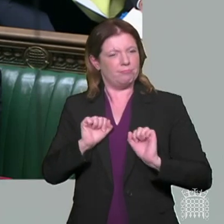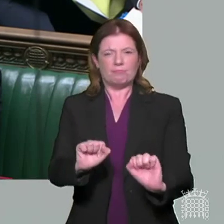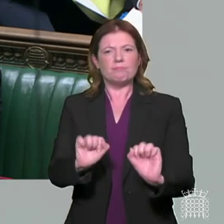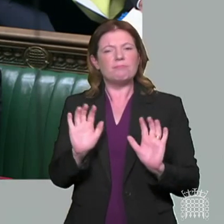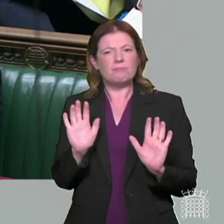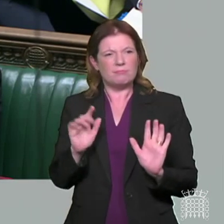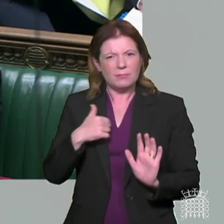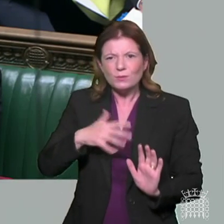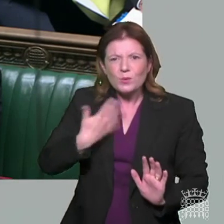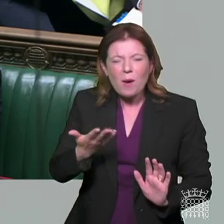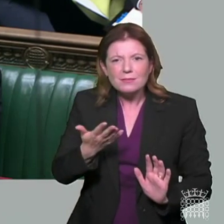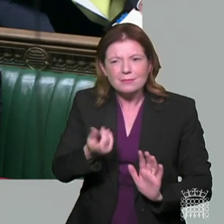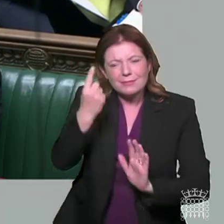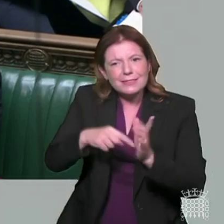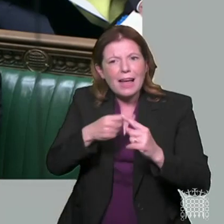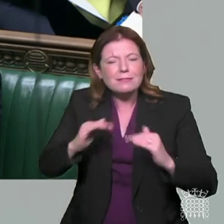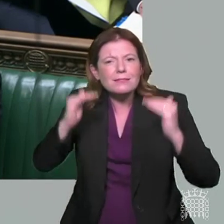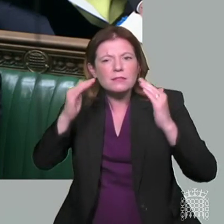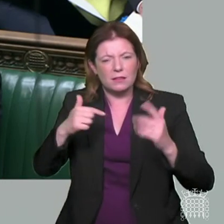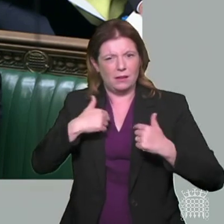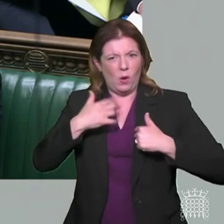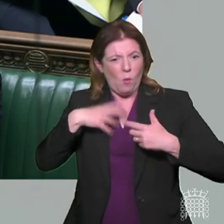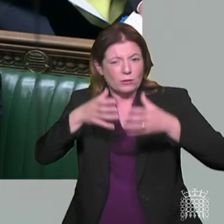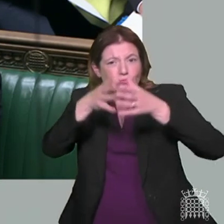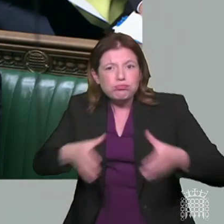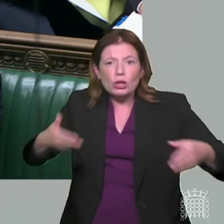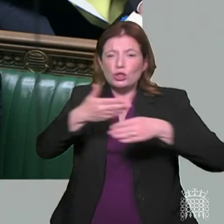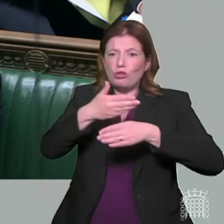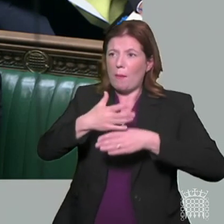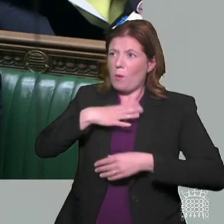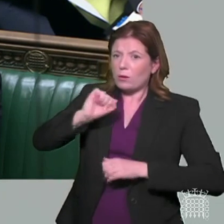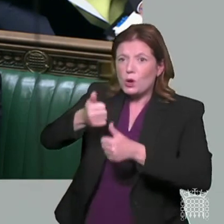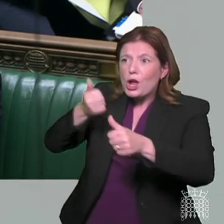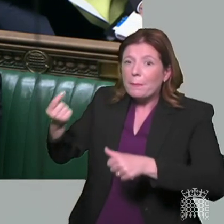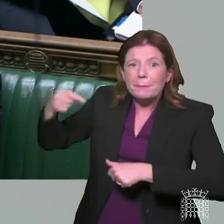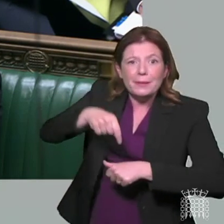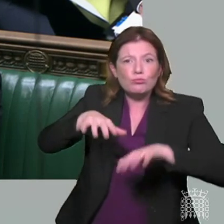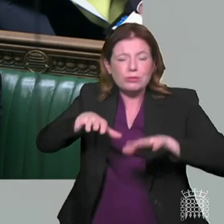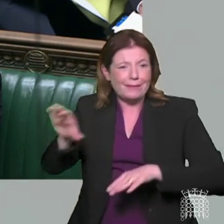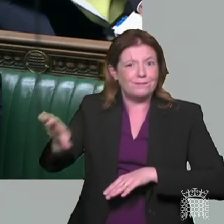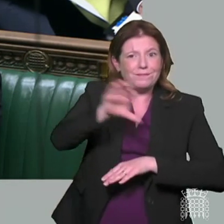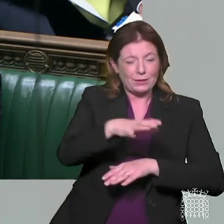We do not relish it. We do not want to do it. Of course we do not want to do it; we believe in jobs, in investment and in growth.